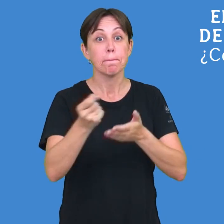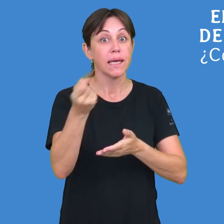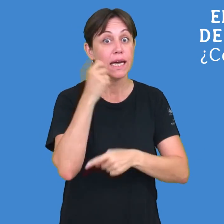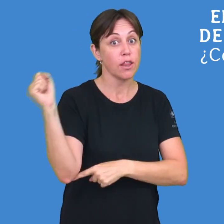droga